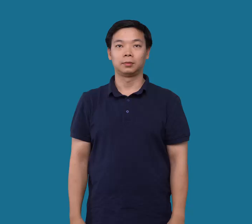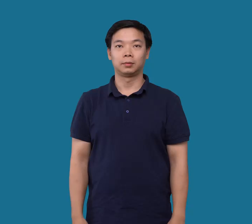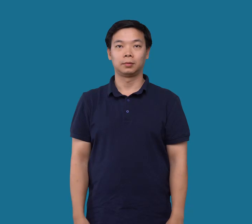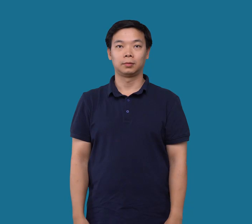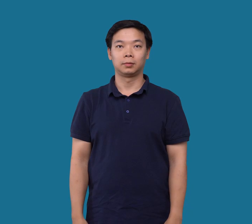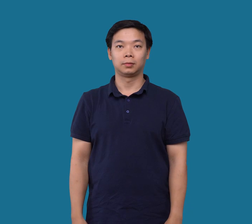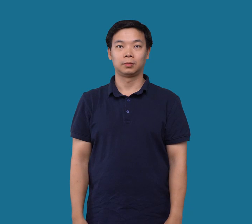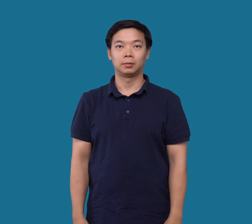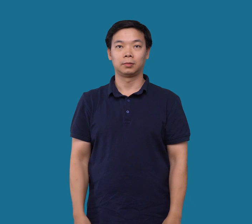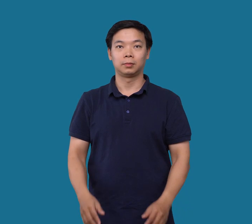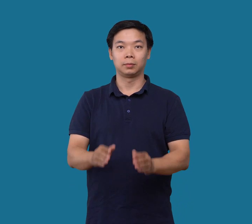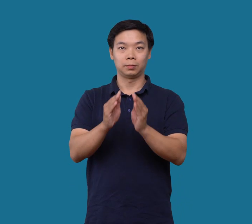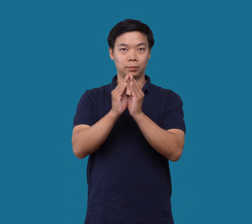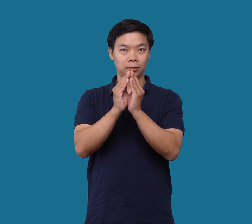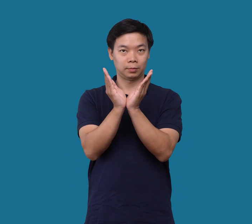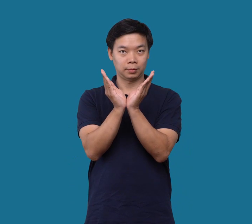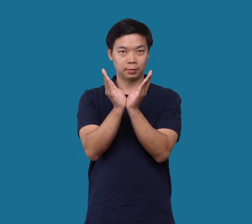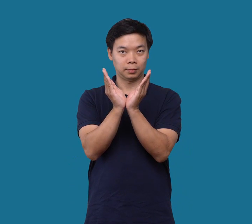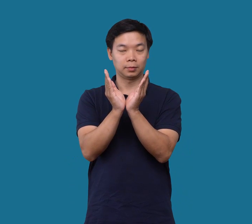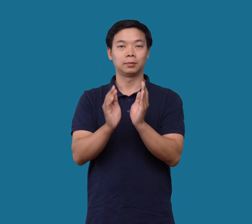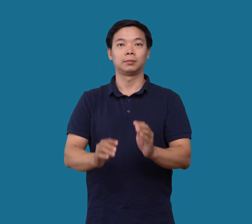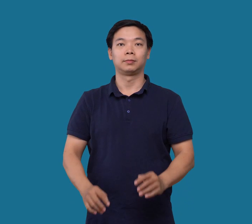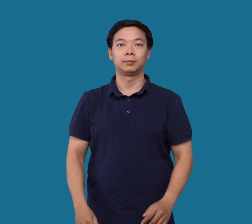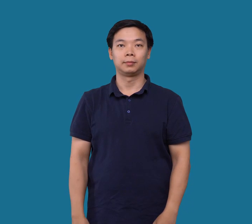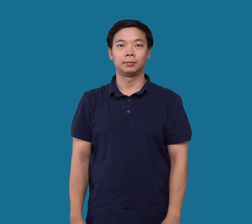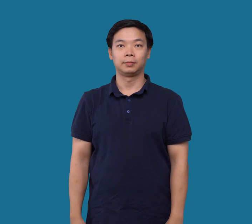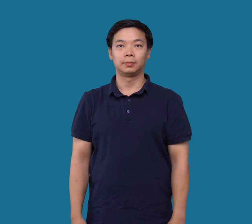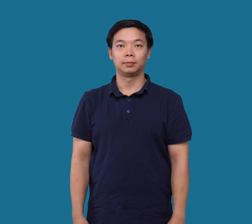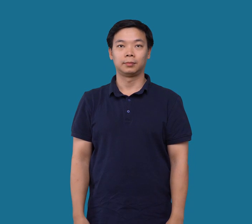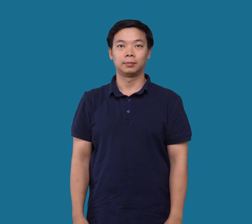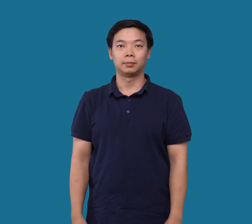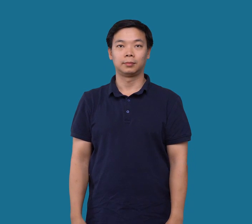hoa sen